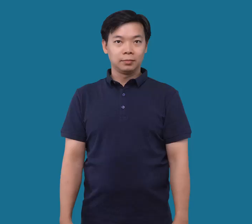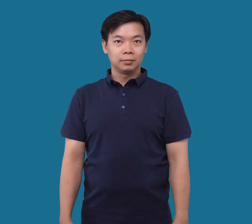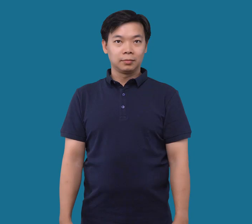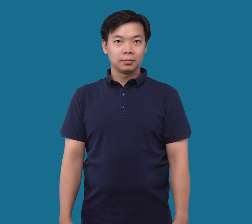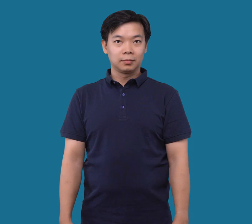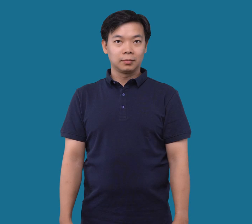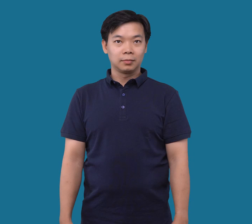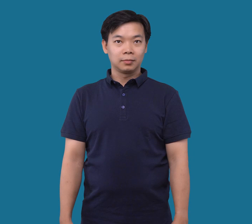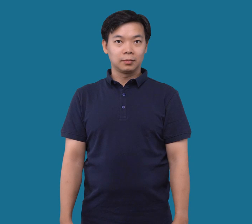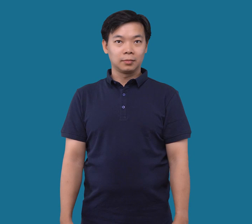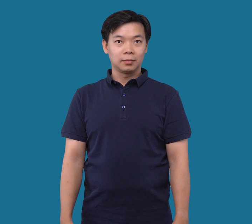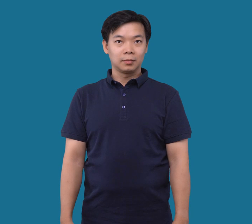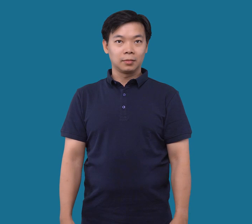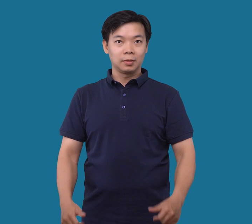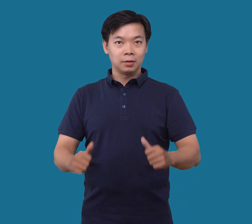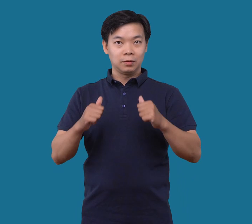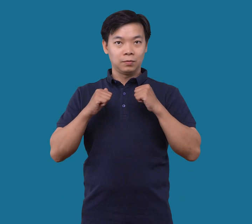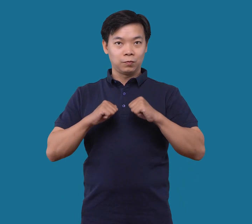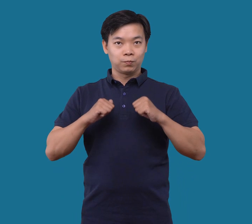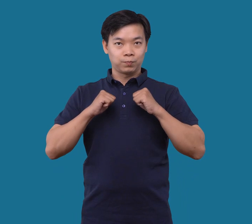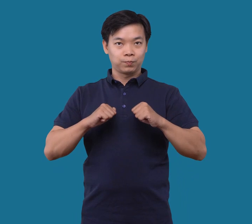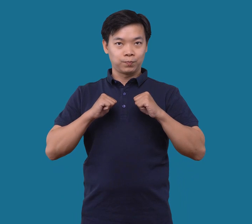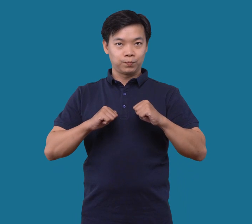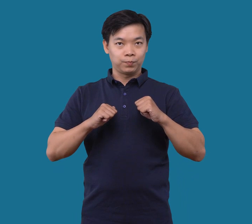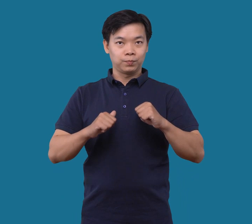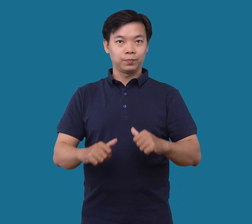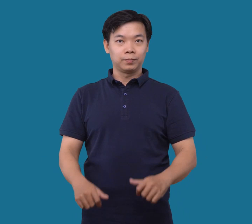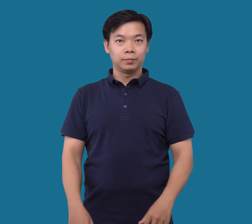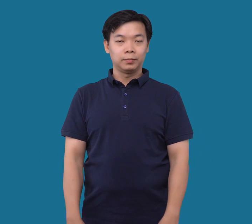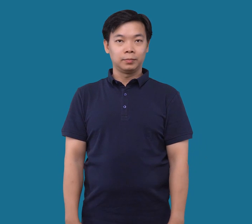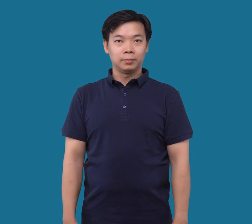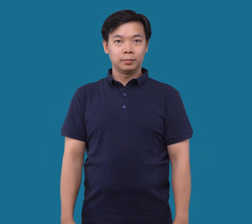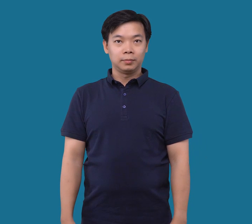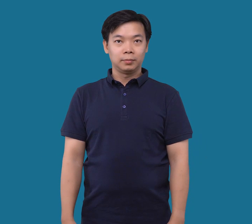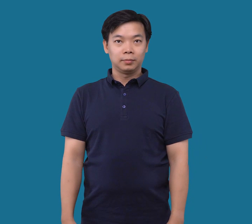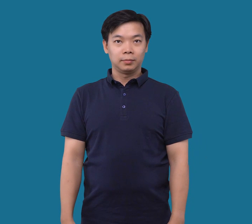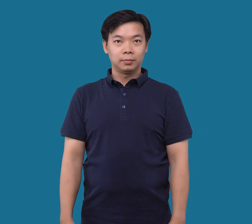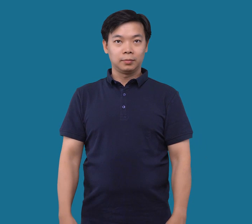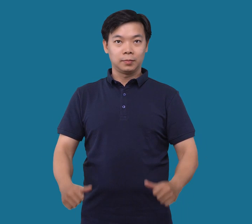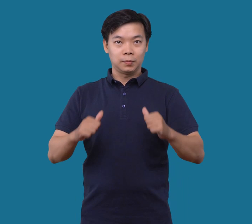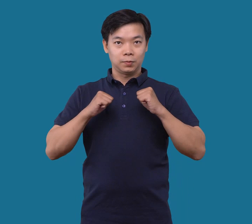áo đồng phục